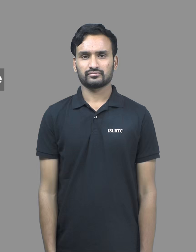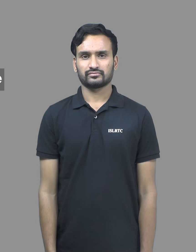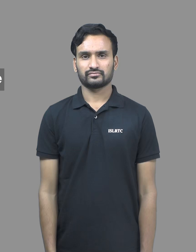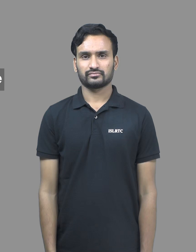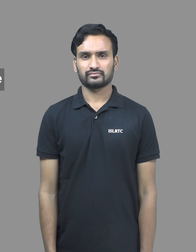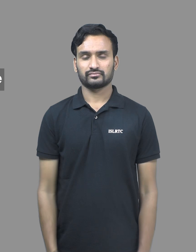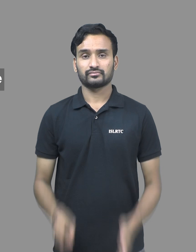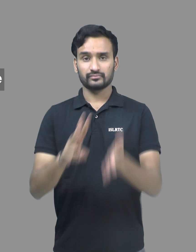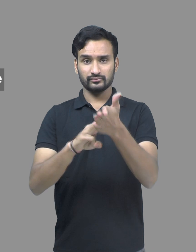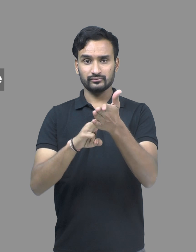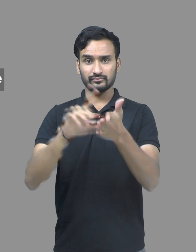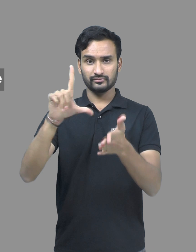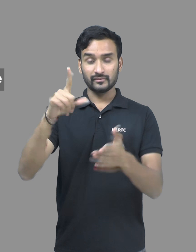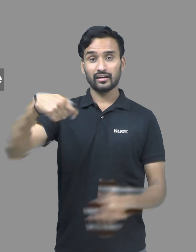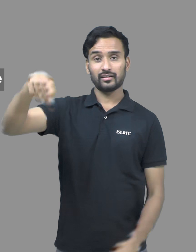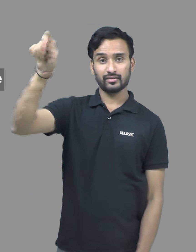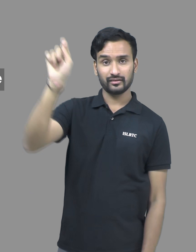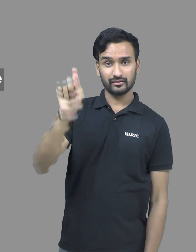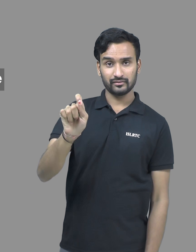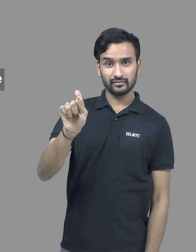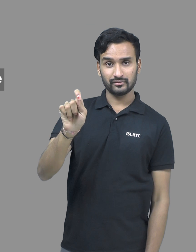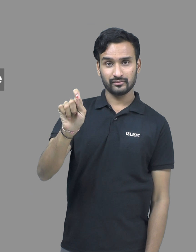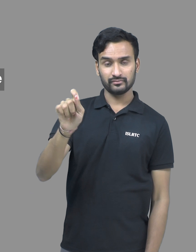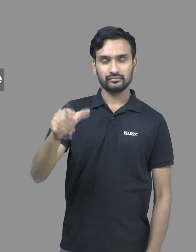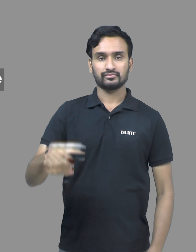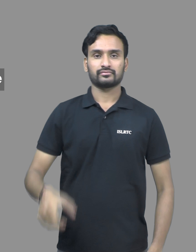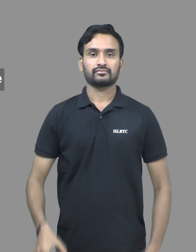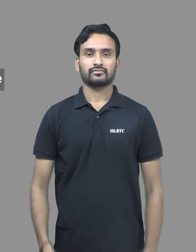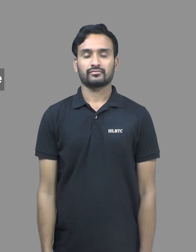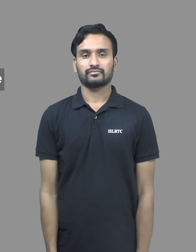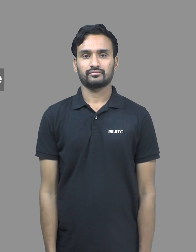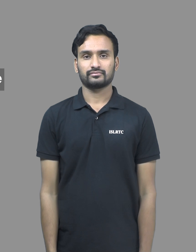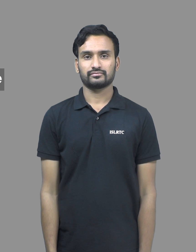Millilitre